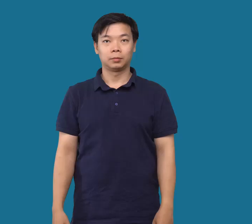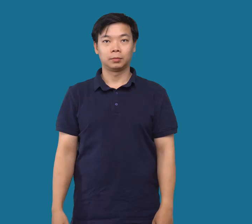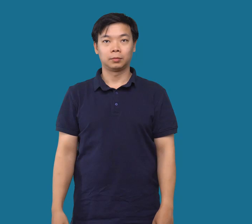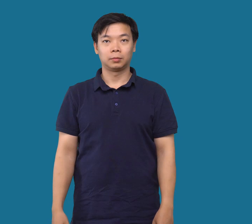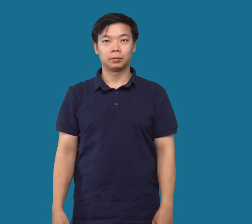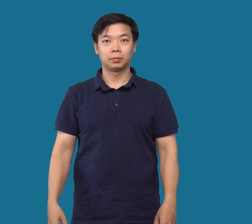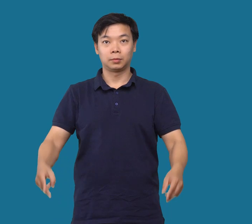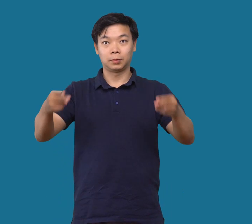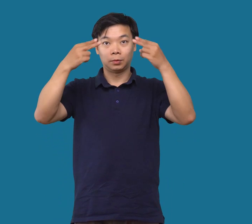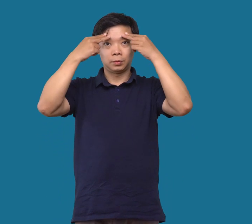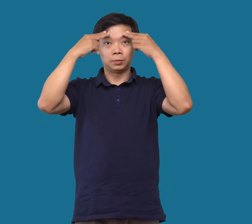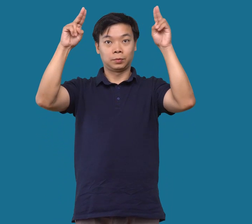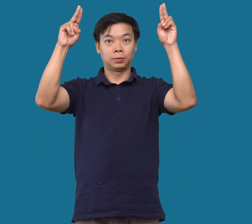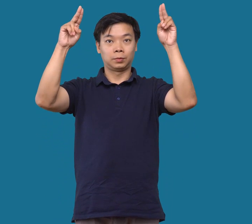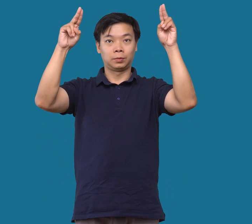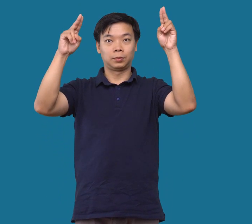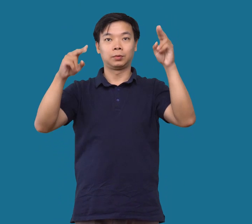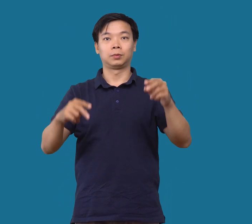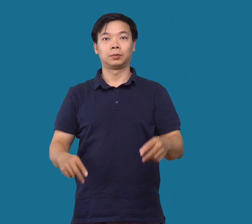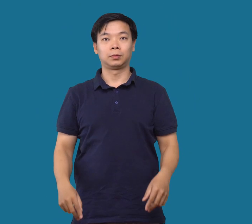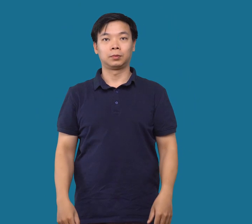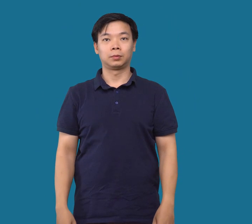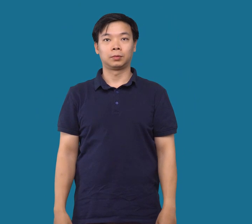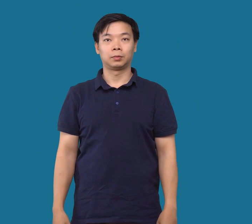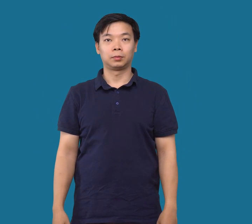chủ tịch